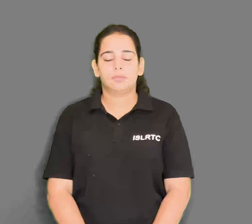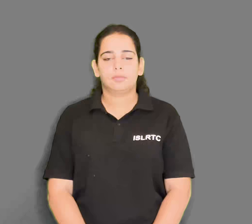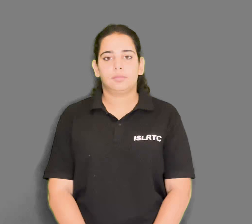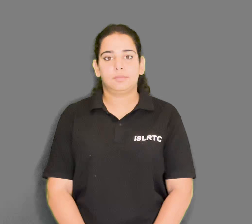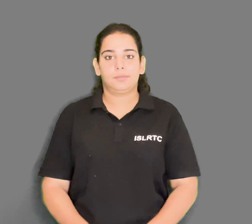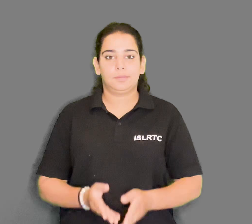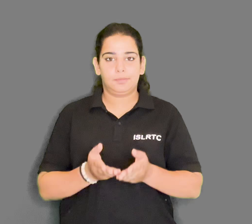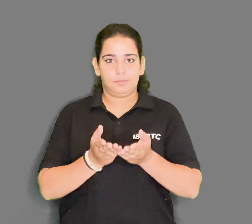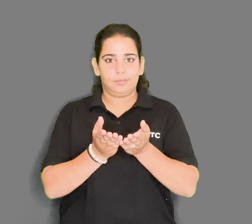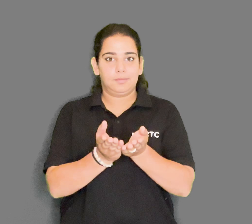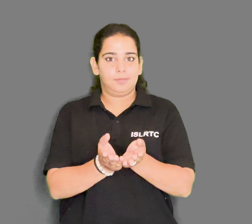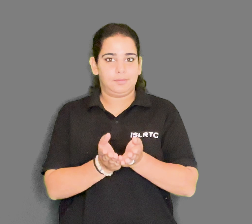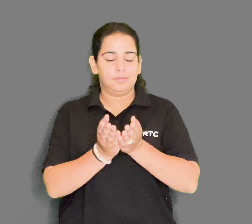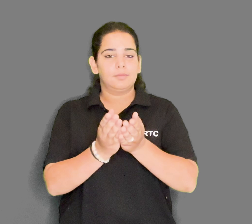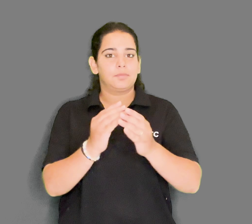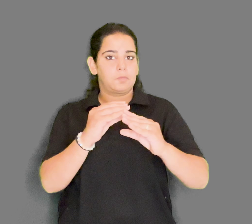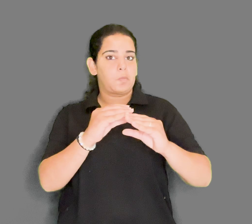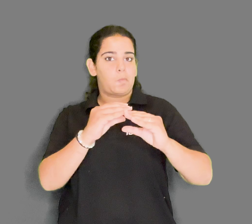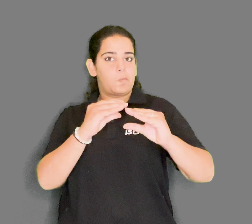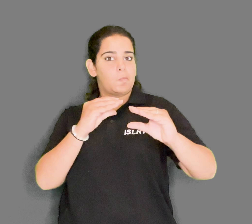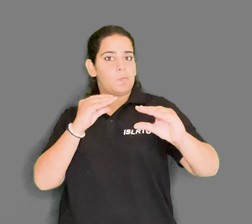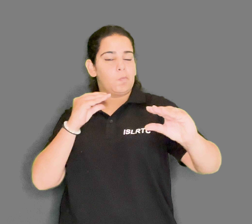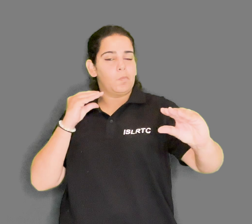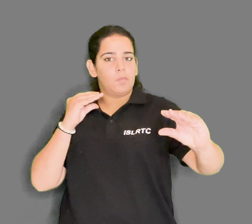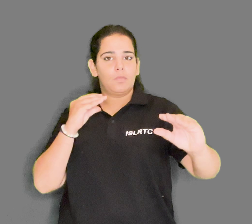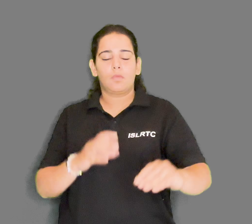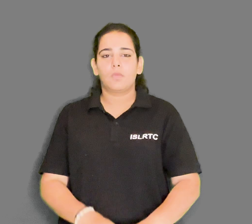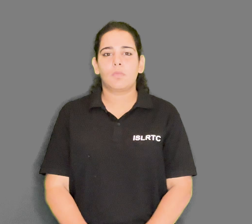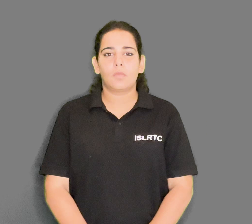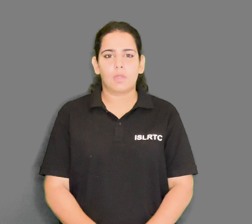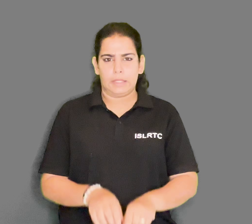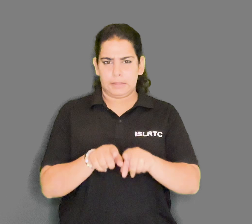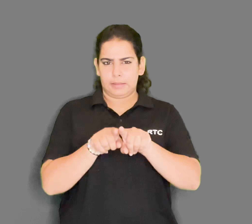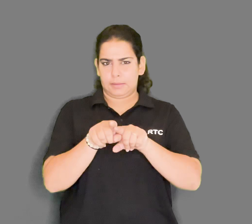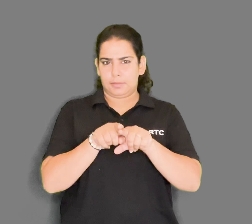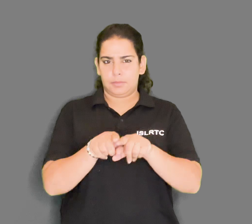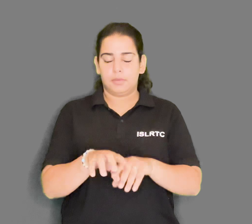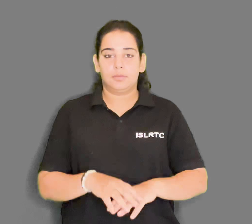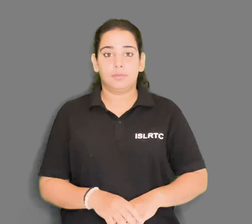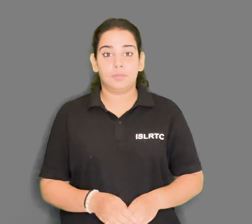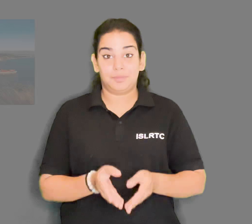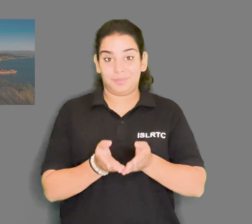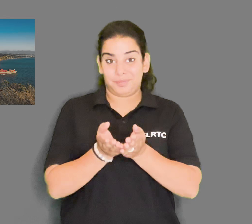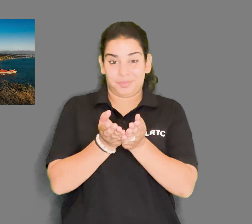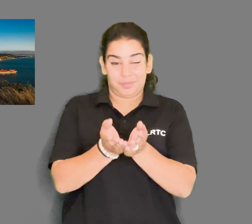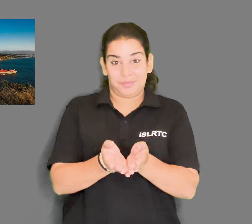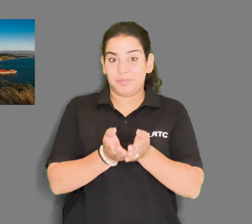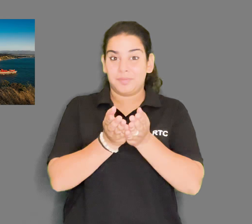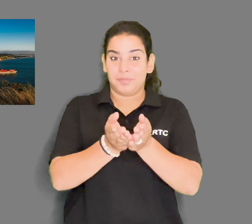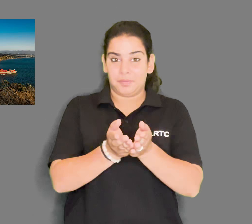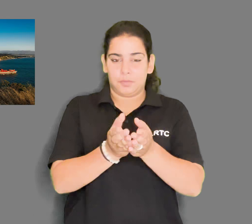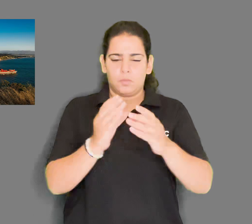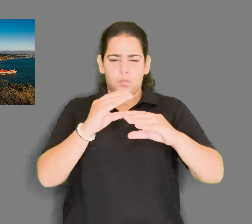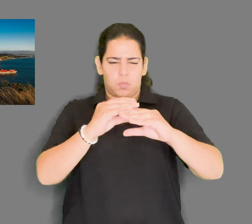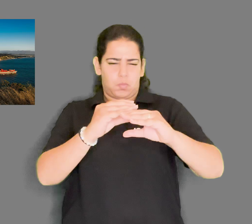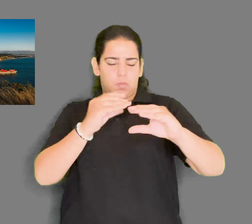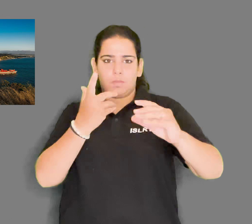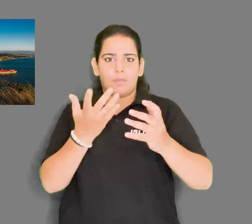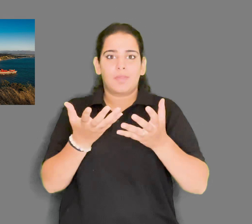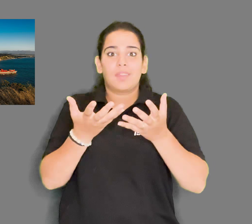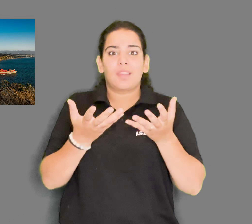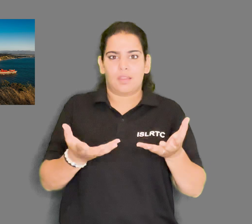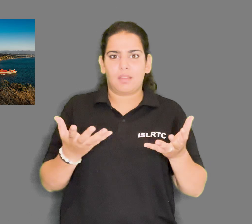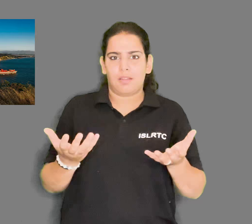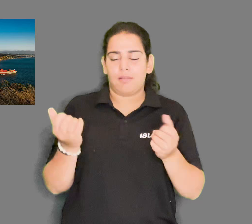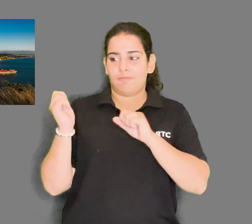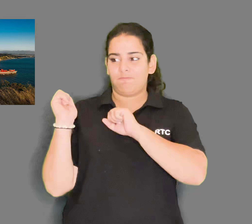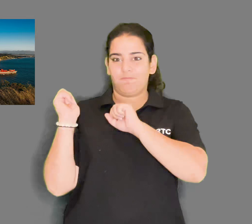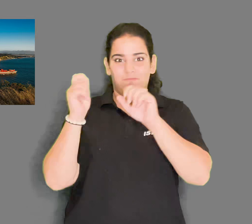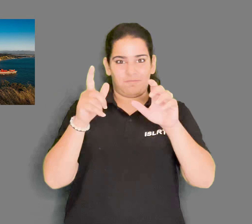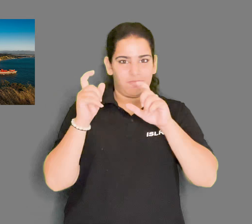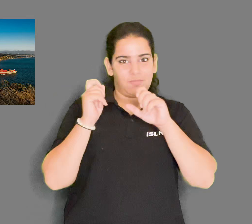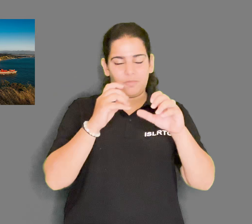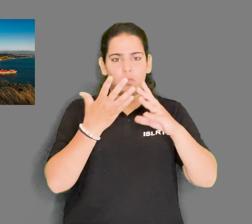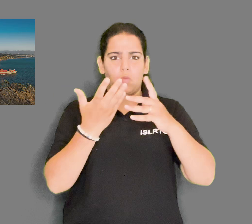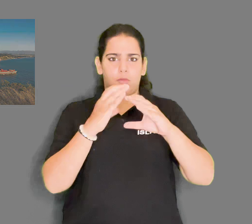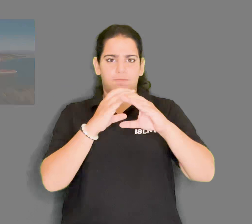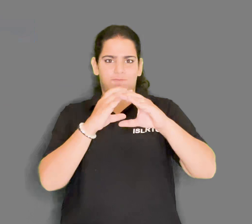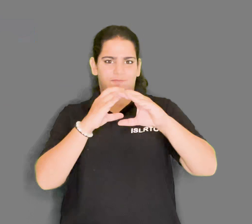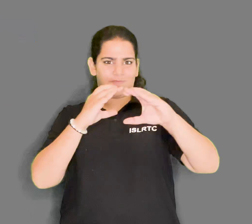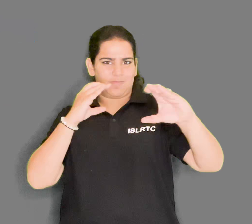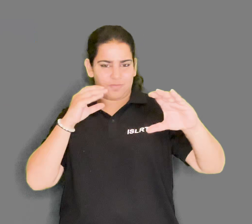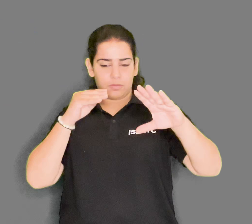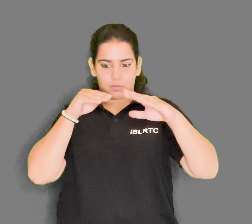Barge A flat-bottomed boat used for . transporting goods on rivers or canals